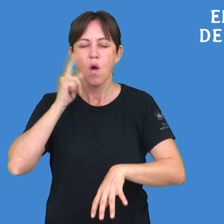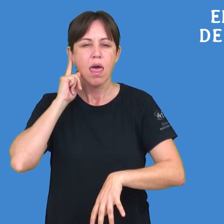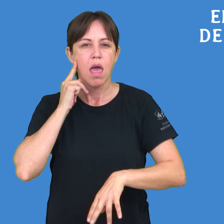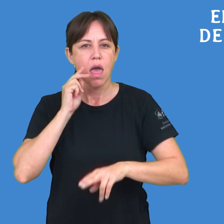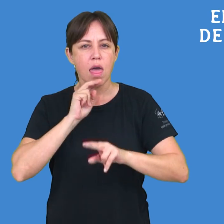descubrir